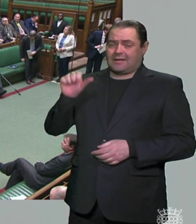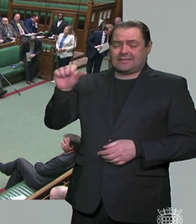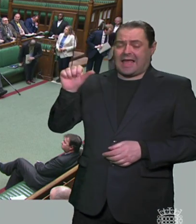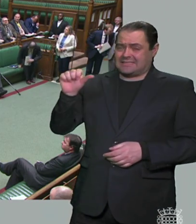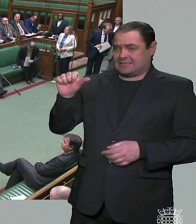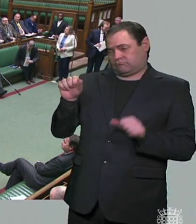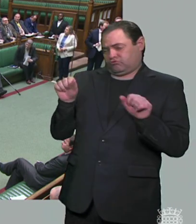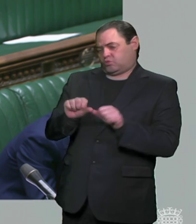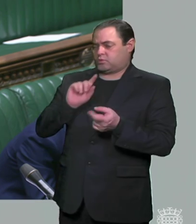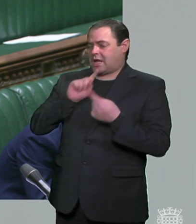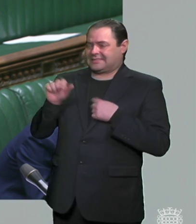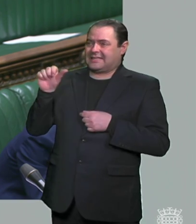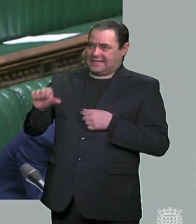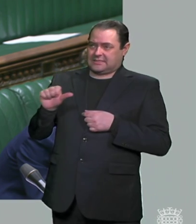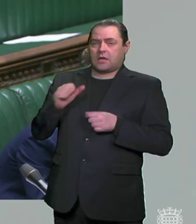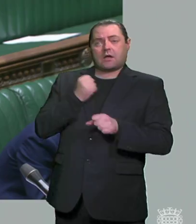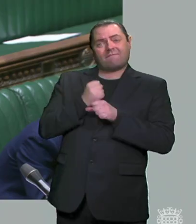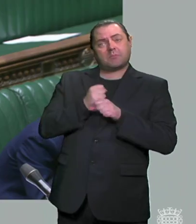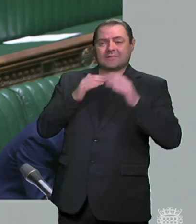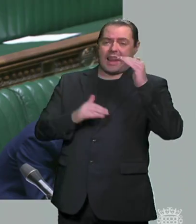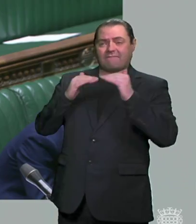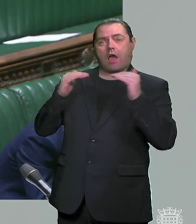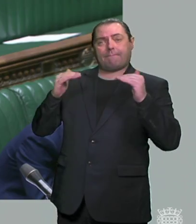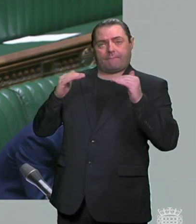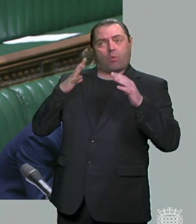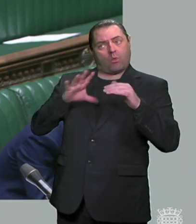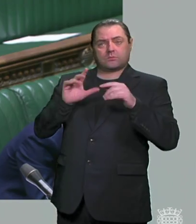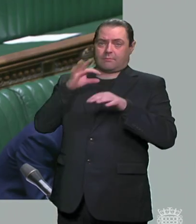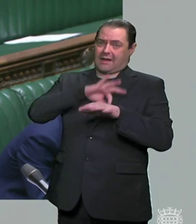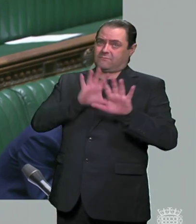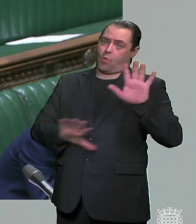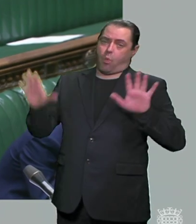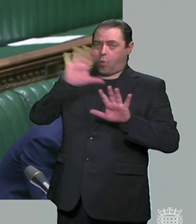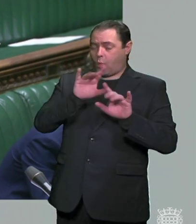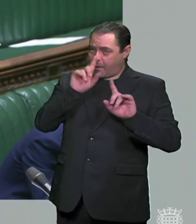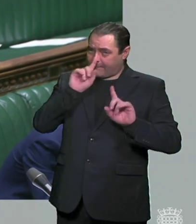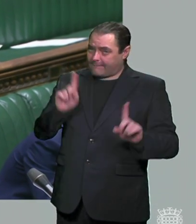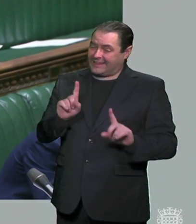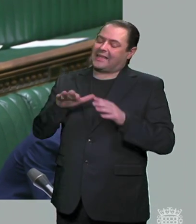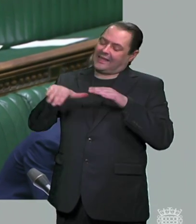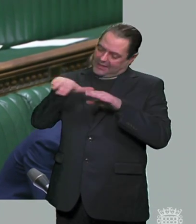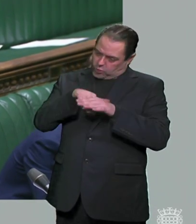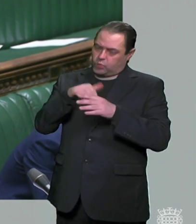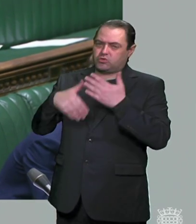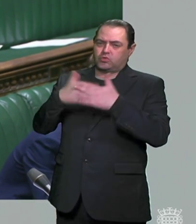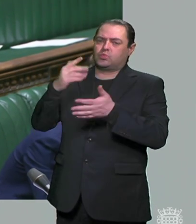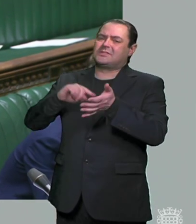Yes, is the short answer. The Government’s levelling-up agenda is benefiting communities right across the UK, including new towns.